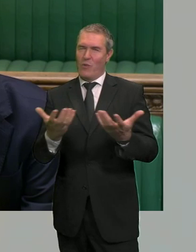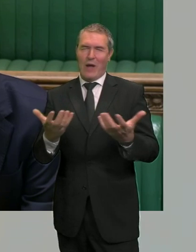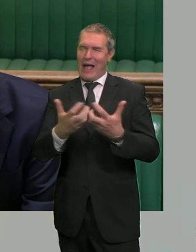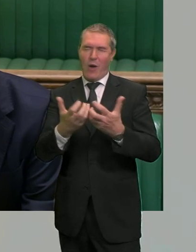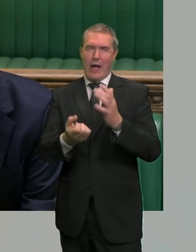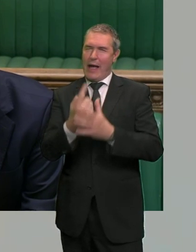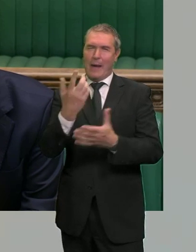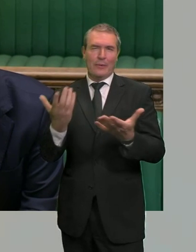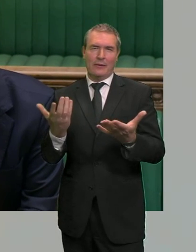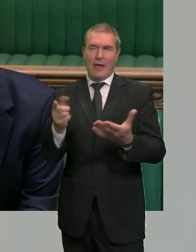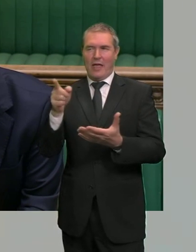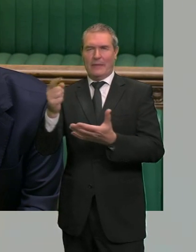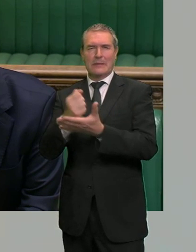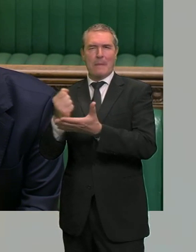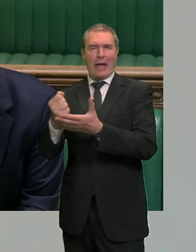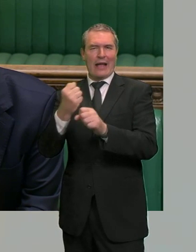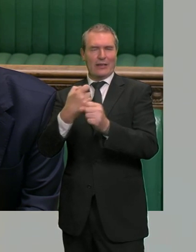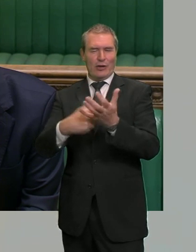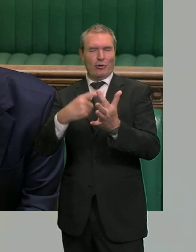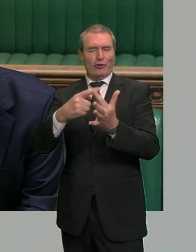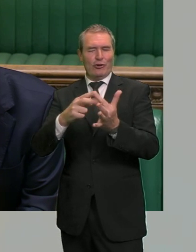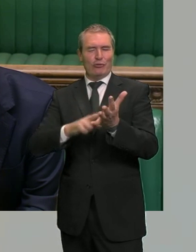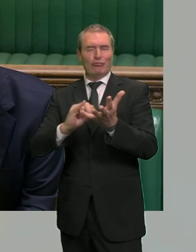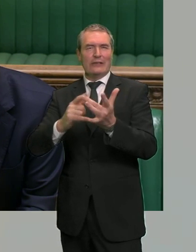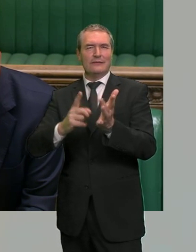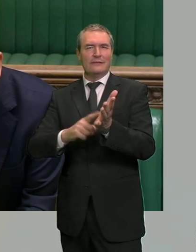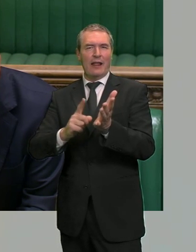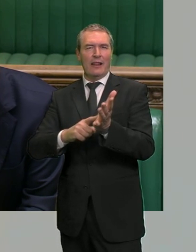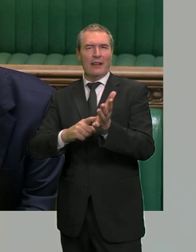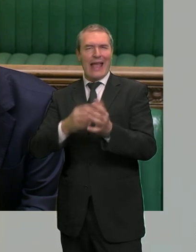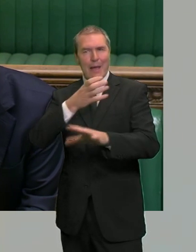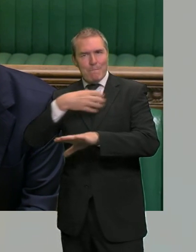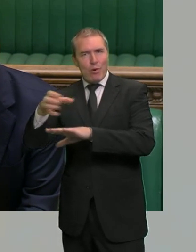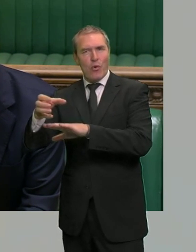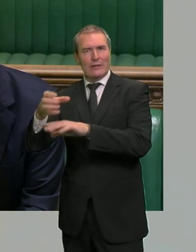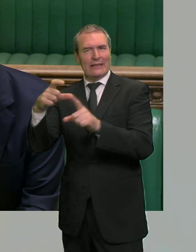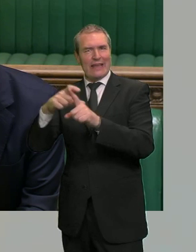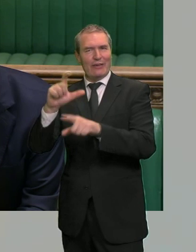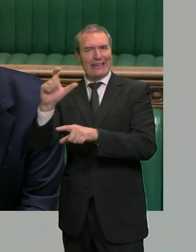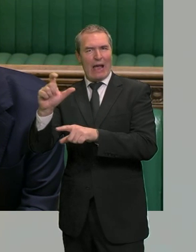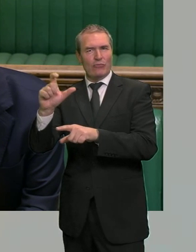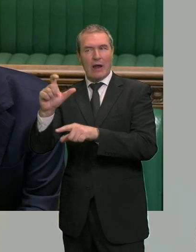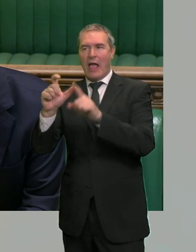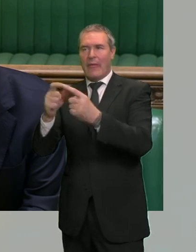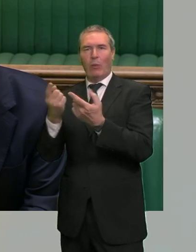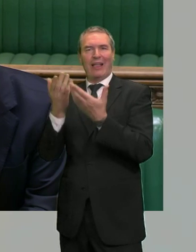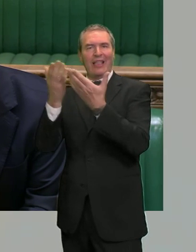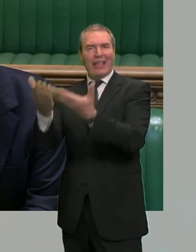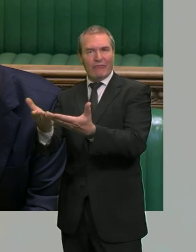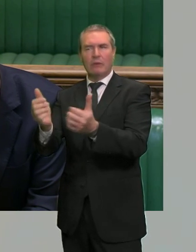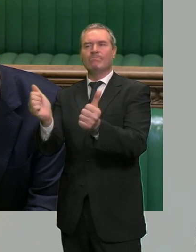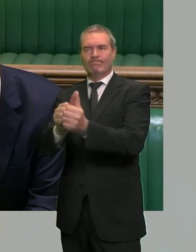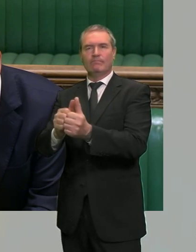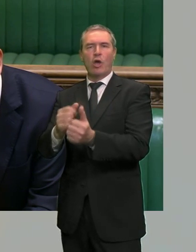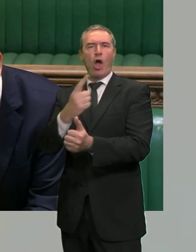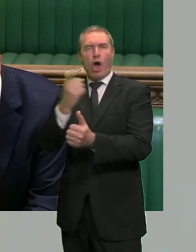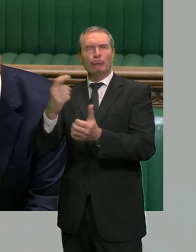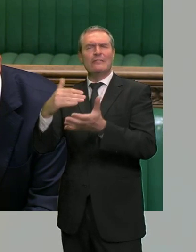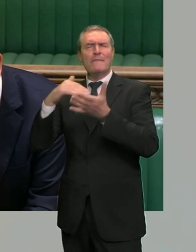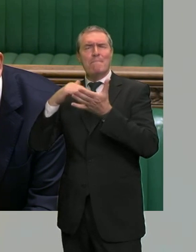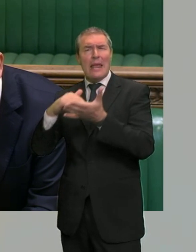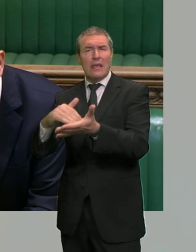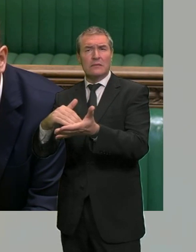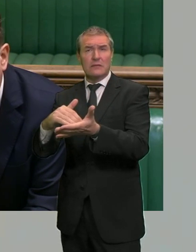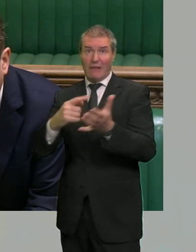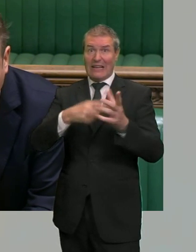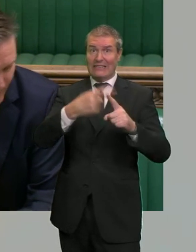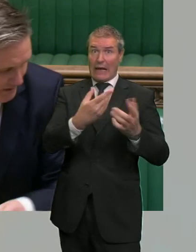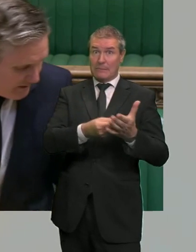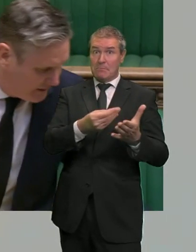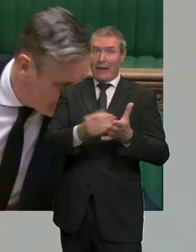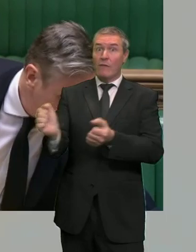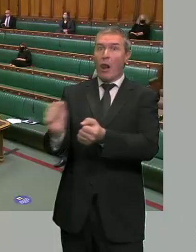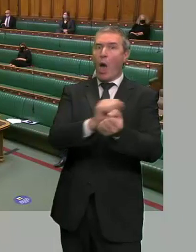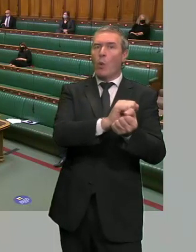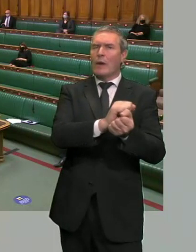How was it that Greensill Capital—a company employing David Cameron—got the green light to give hundreds of millions of pounds of taxpayer-backed loans?